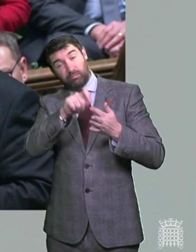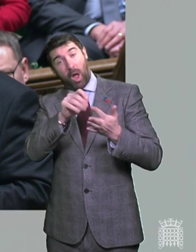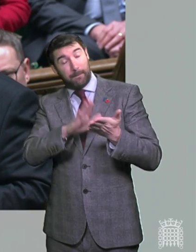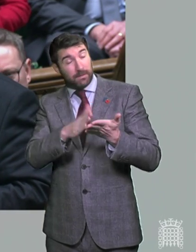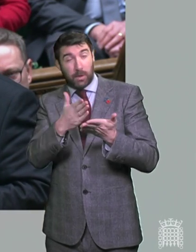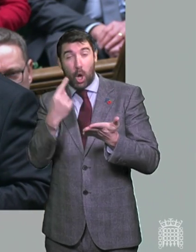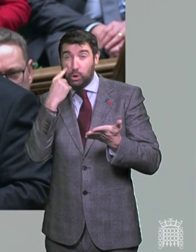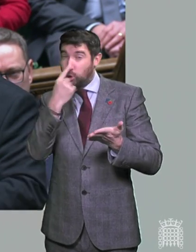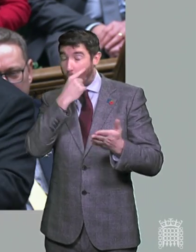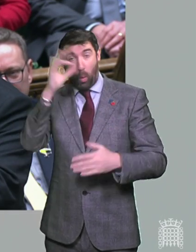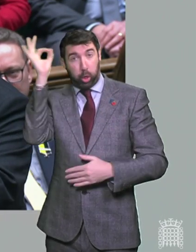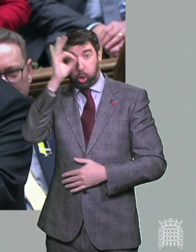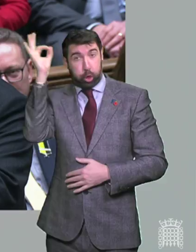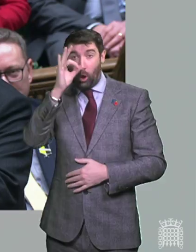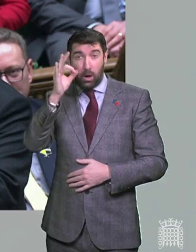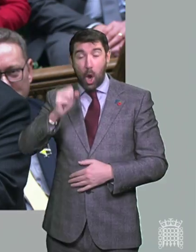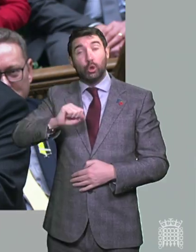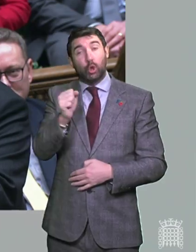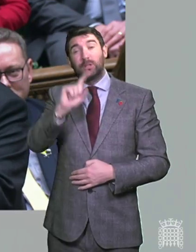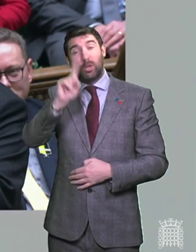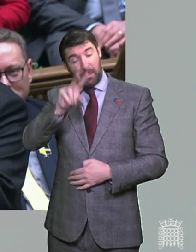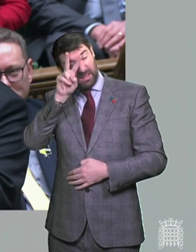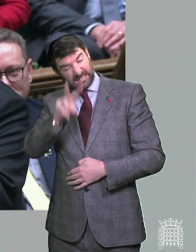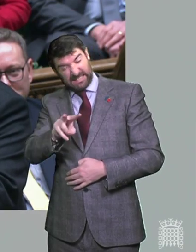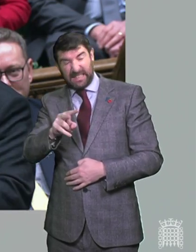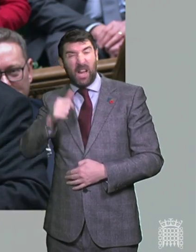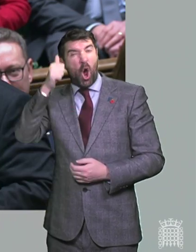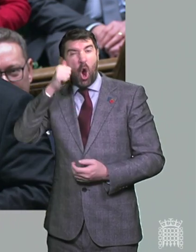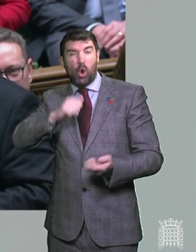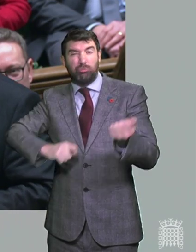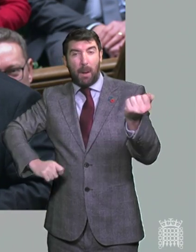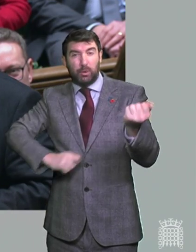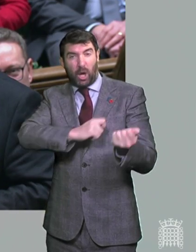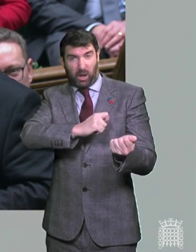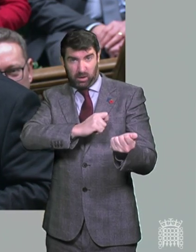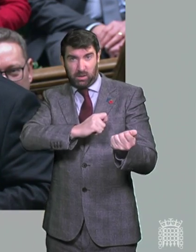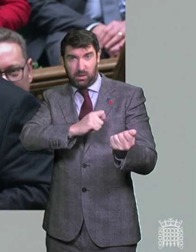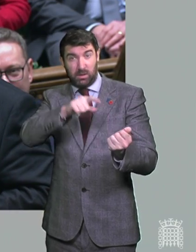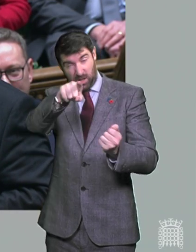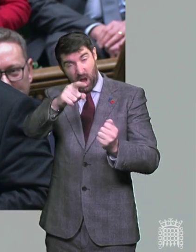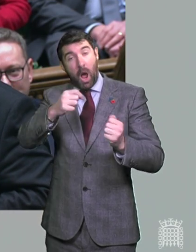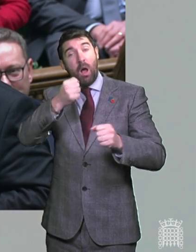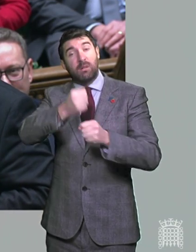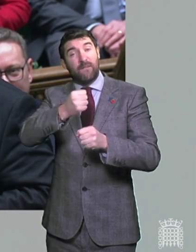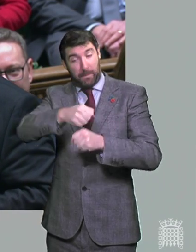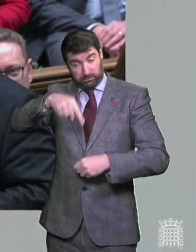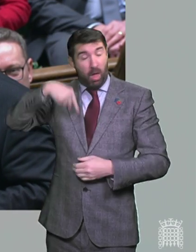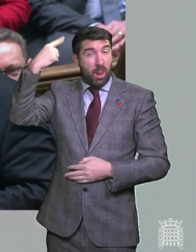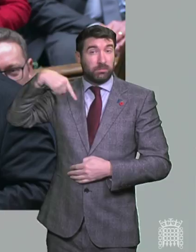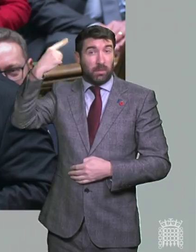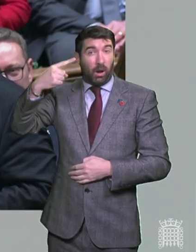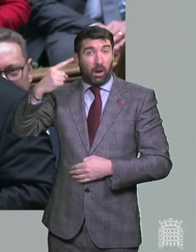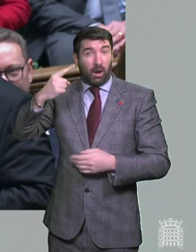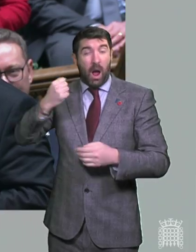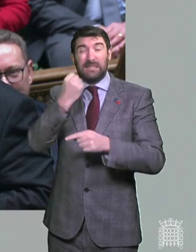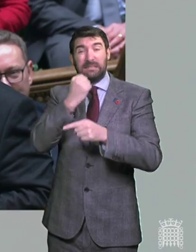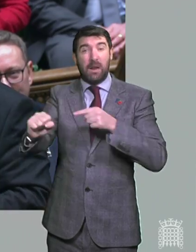Not only do we have a UK Government who deny democracy; we now have a Secretary of State who is running scared from it.